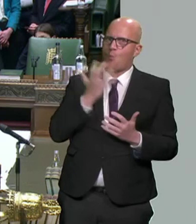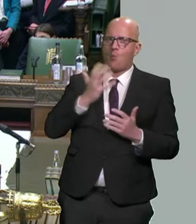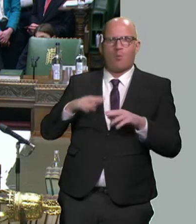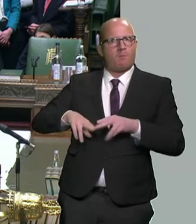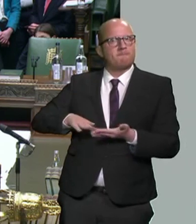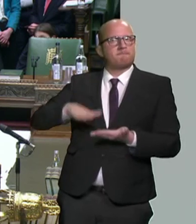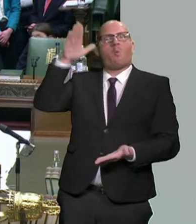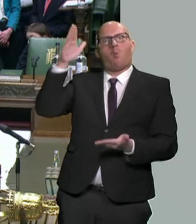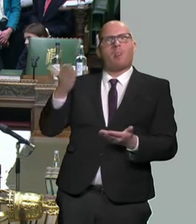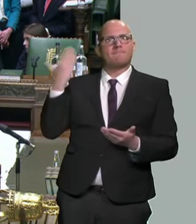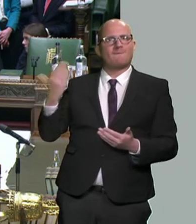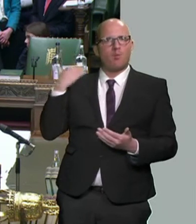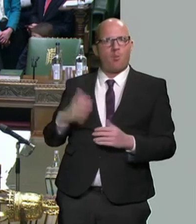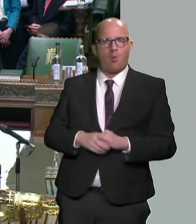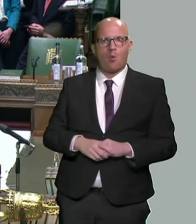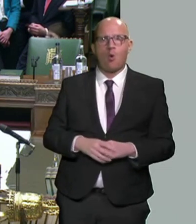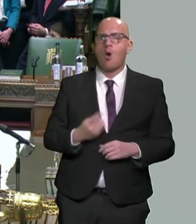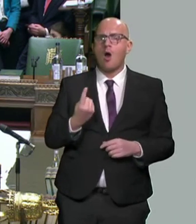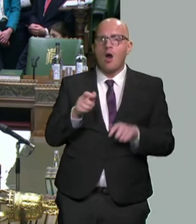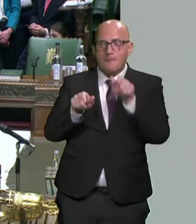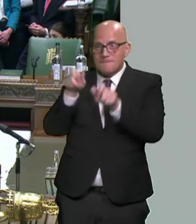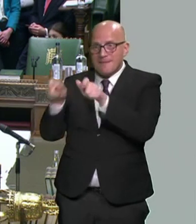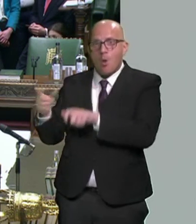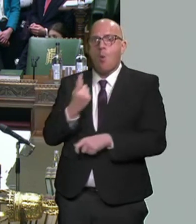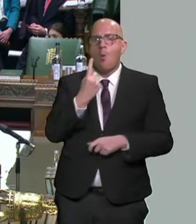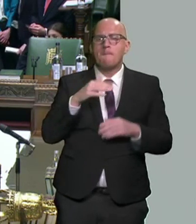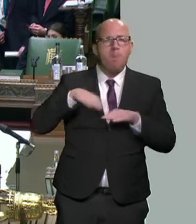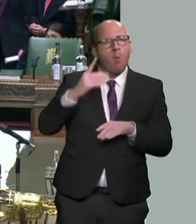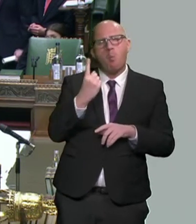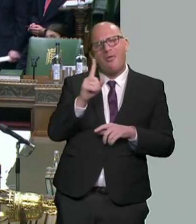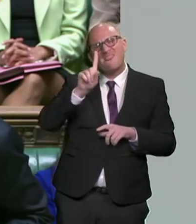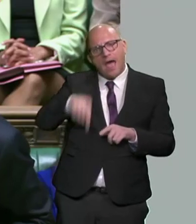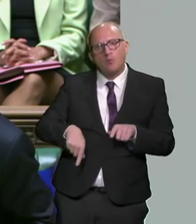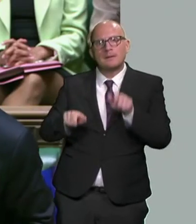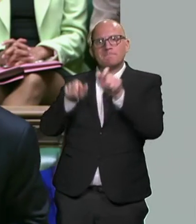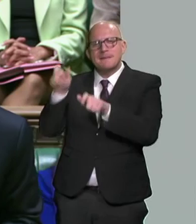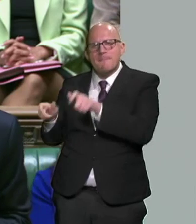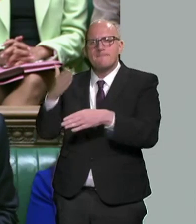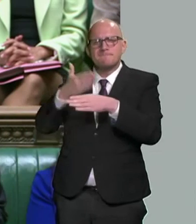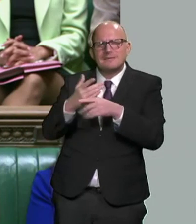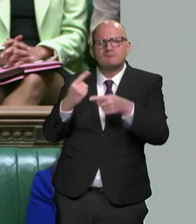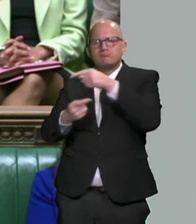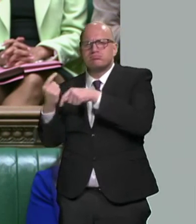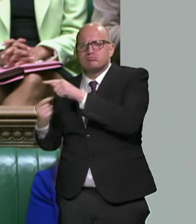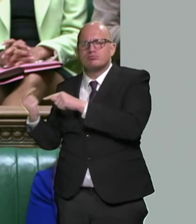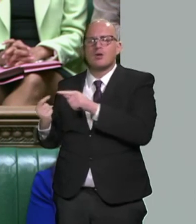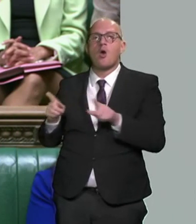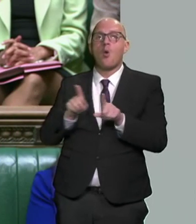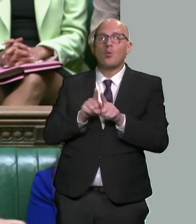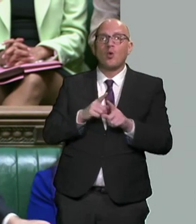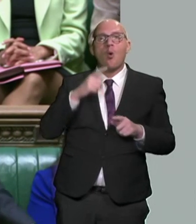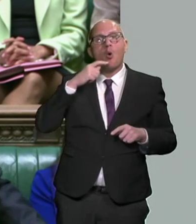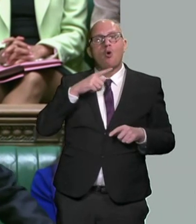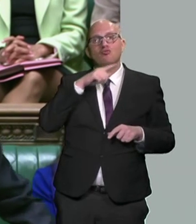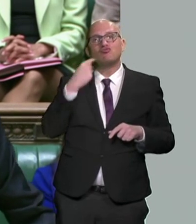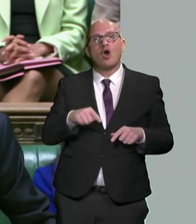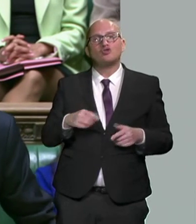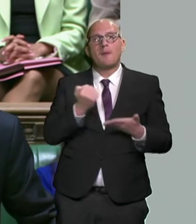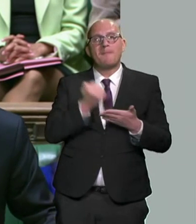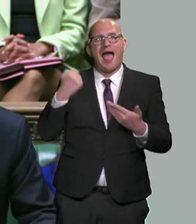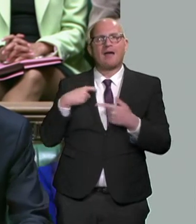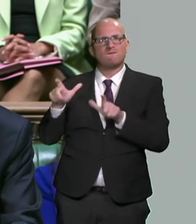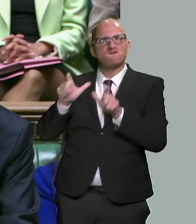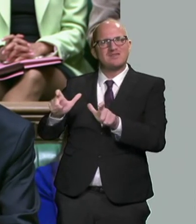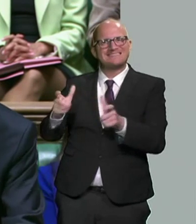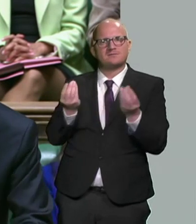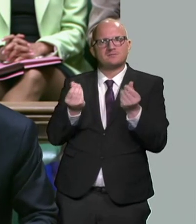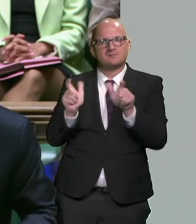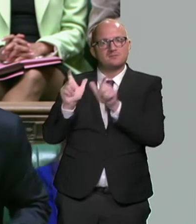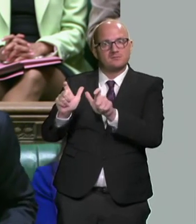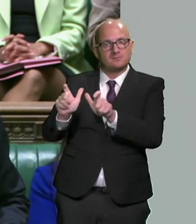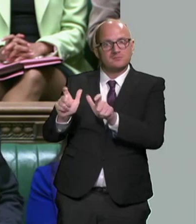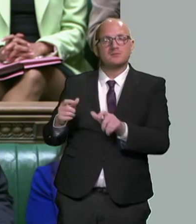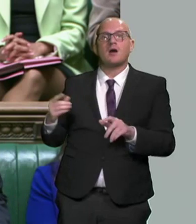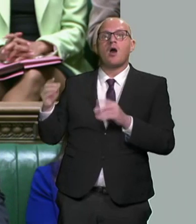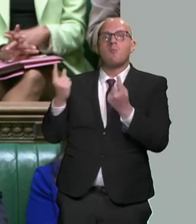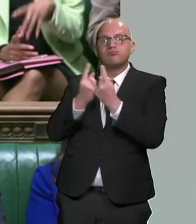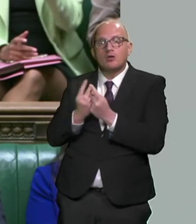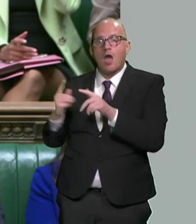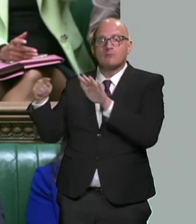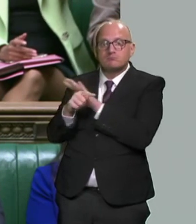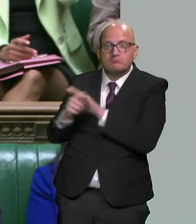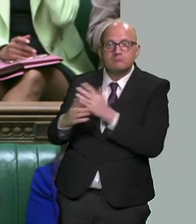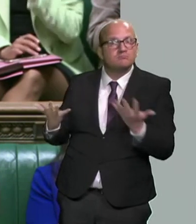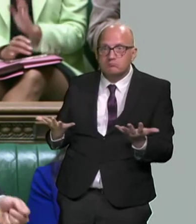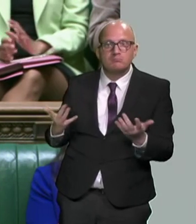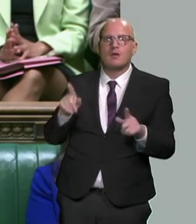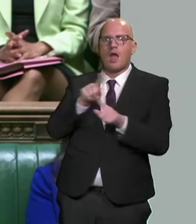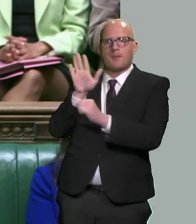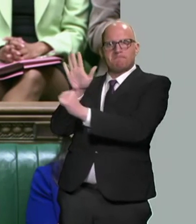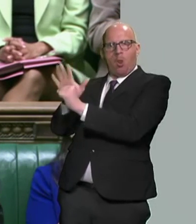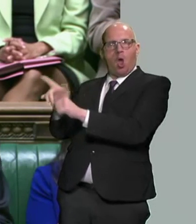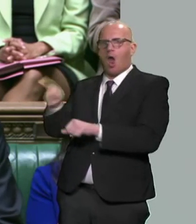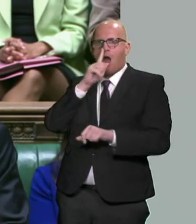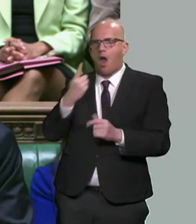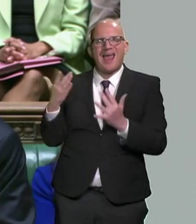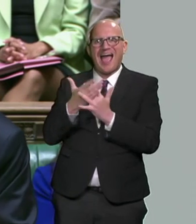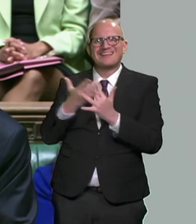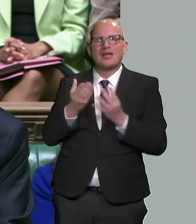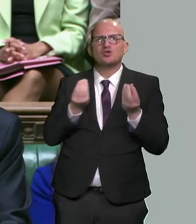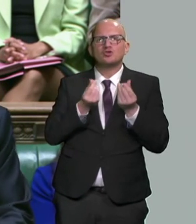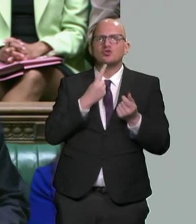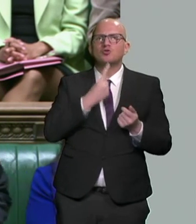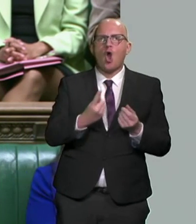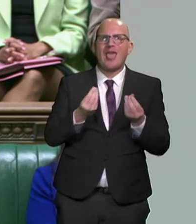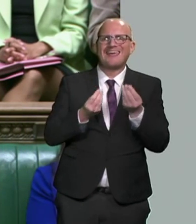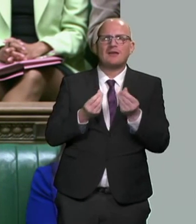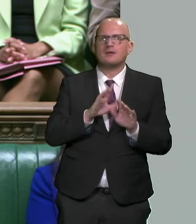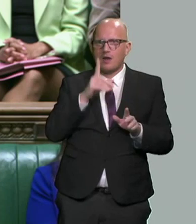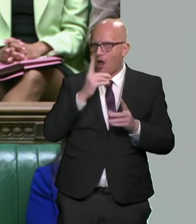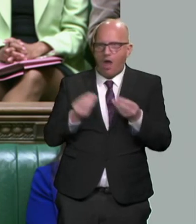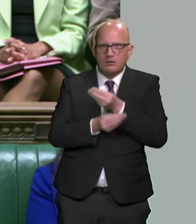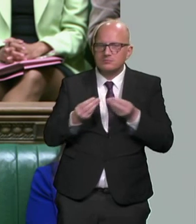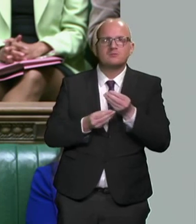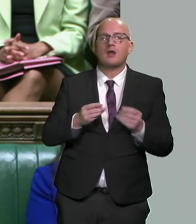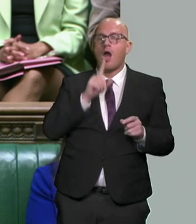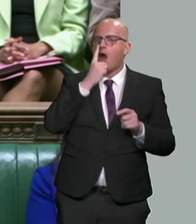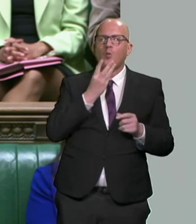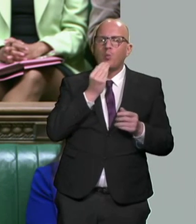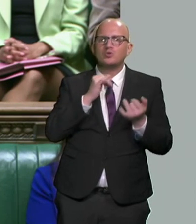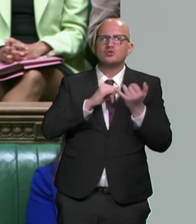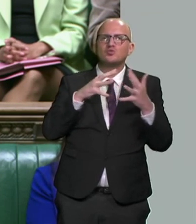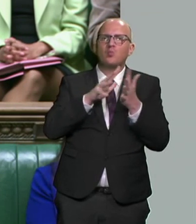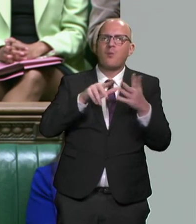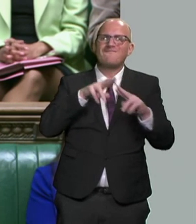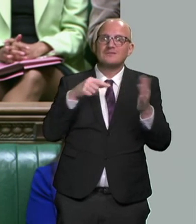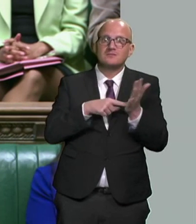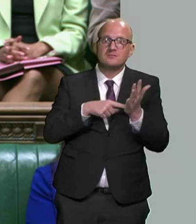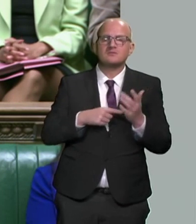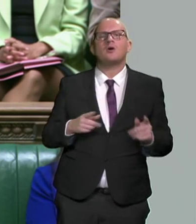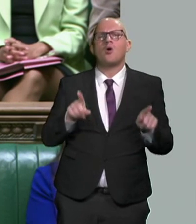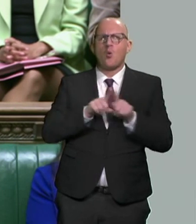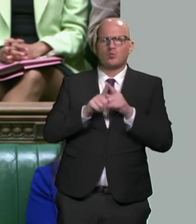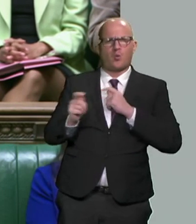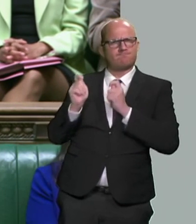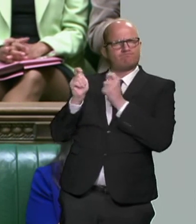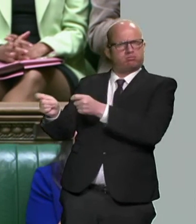We have: sanctioned more than 1,000 individuals, entities and subsidiaries; frozen the assets of major Russian banks; imposed punitive tariffs on key products; restricted Russia’s access to sterling clearing, to insurance, to the UK’s capital markets and to SWIFT; and we have targeted the Russian central bank, too.